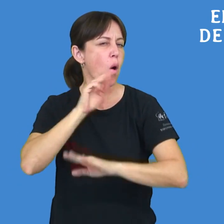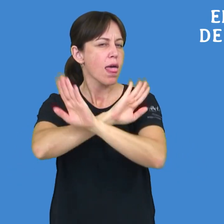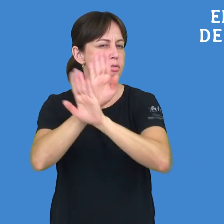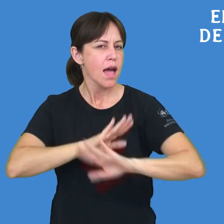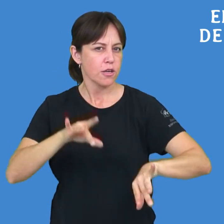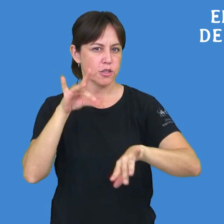resultado